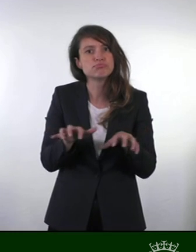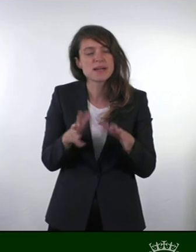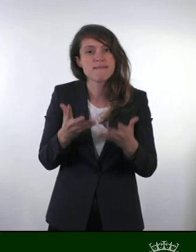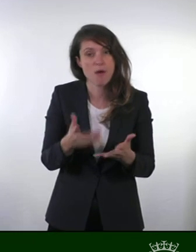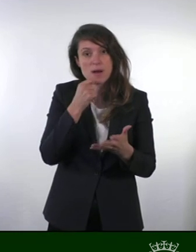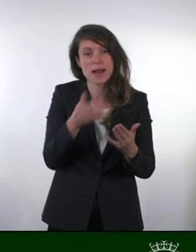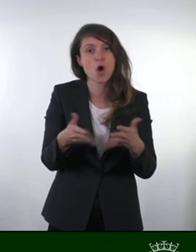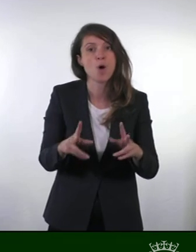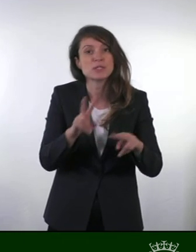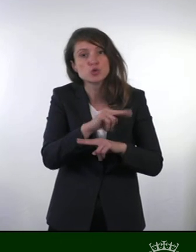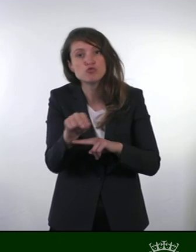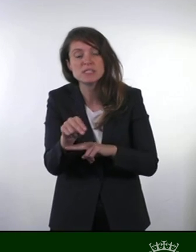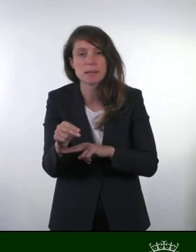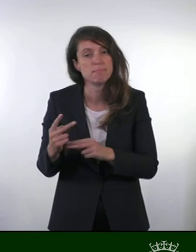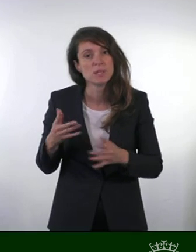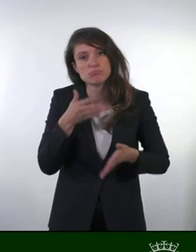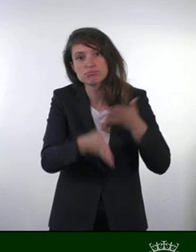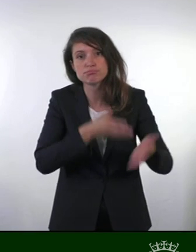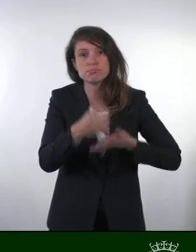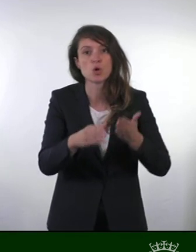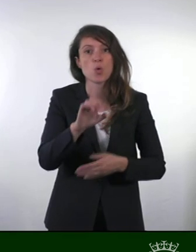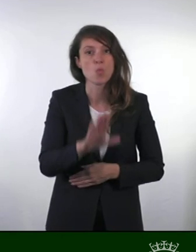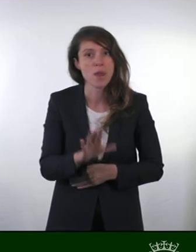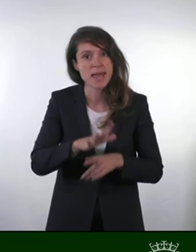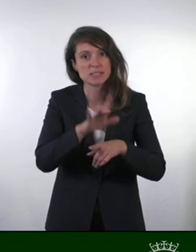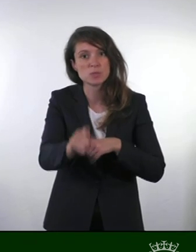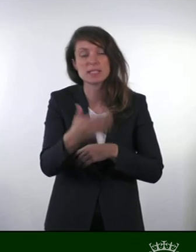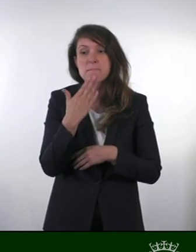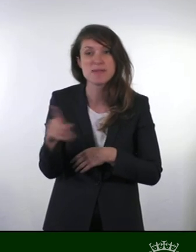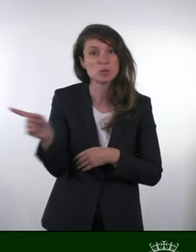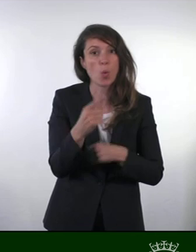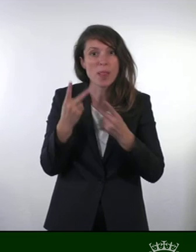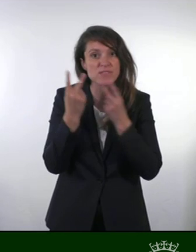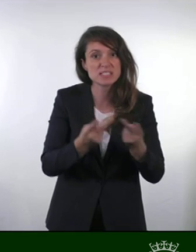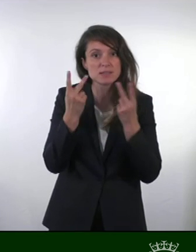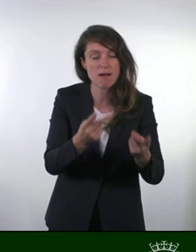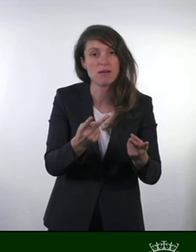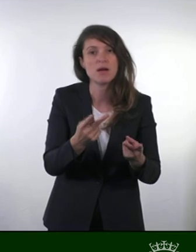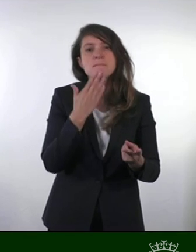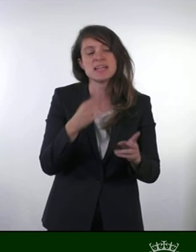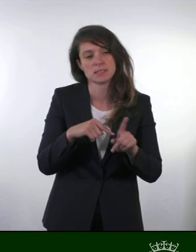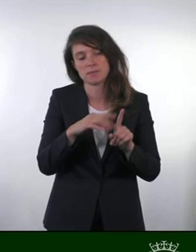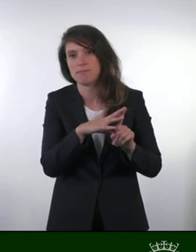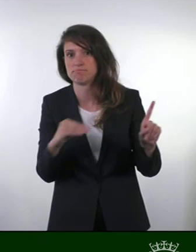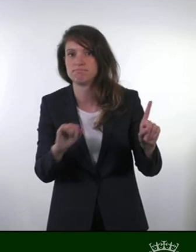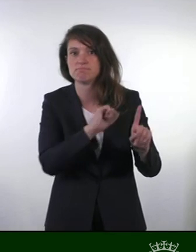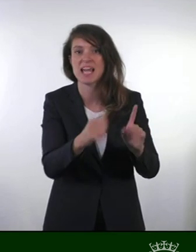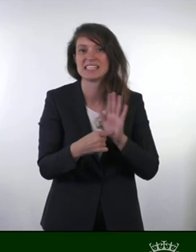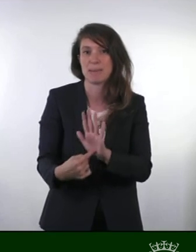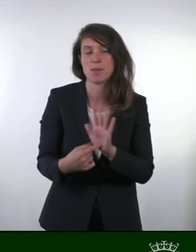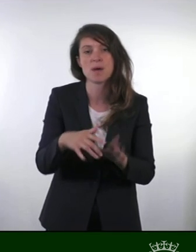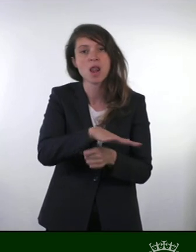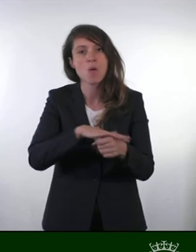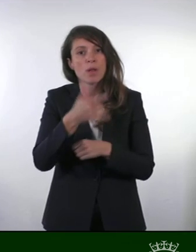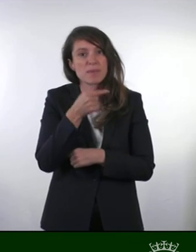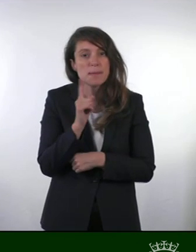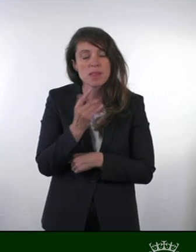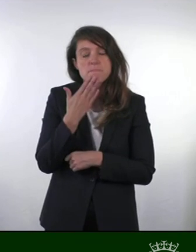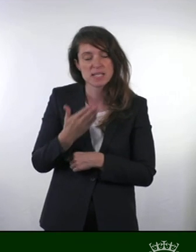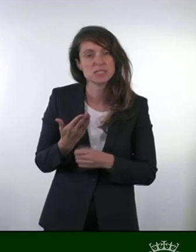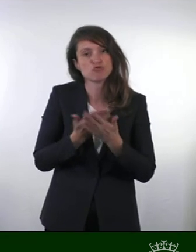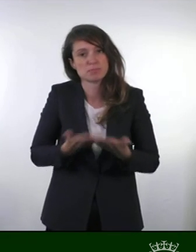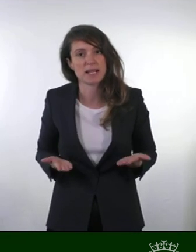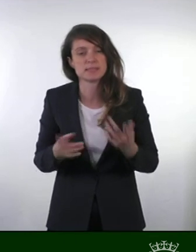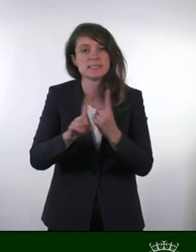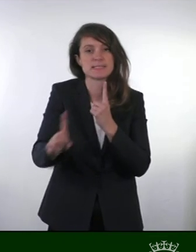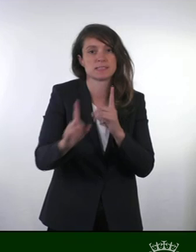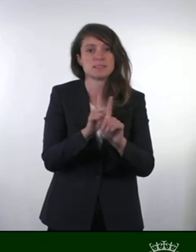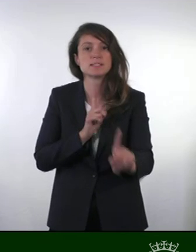Will he join me in politely asking visitors to Cornwall to follow the example set by local people over the past three months, and strictly to respect distancing guidance?